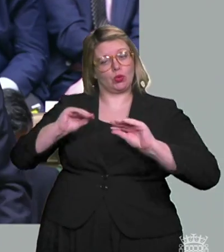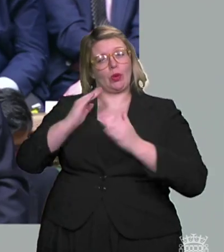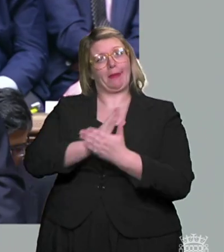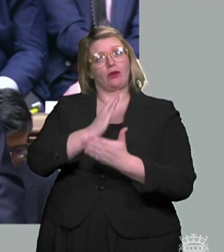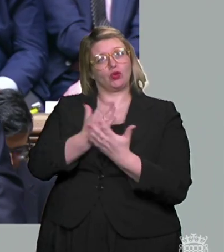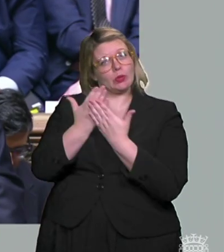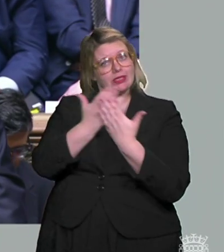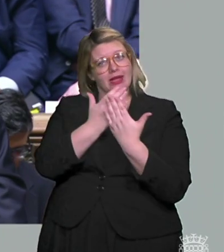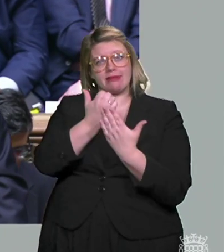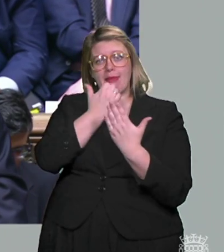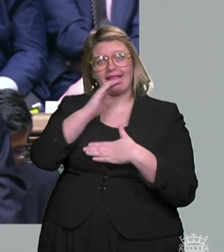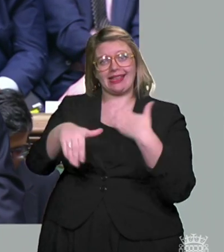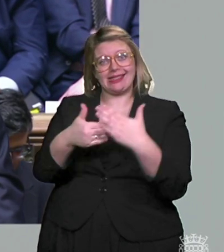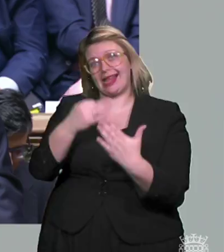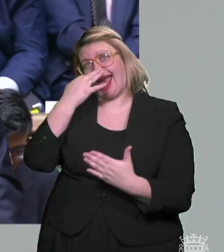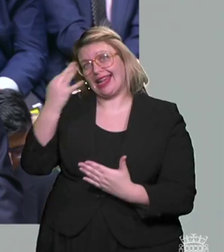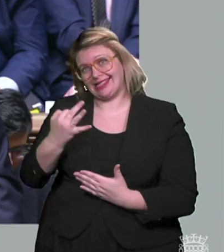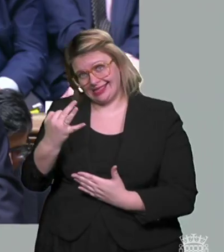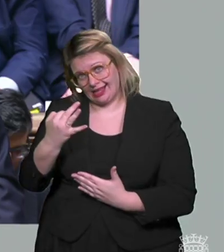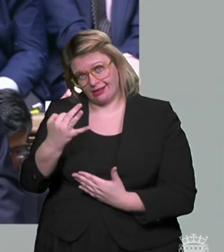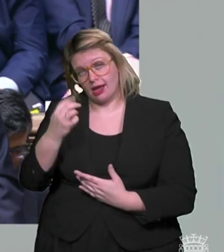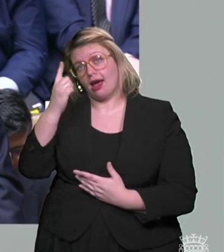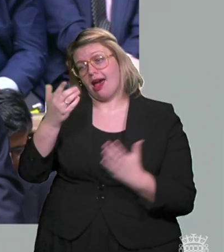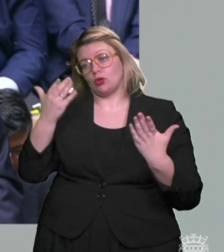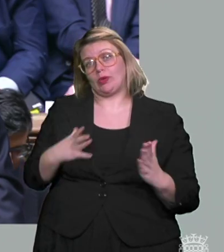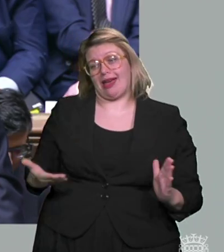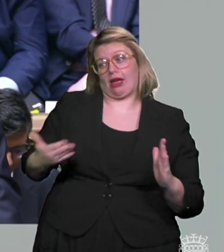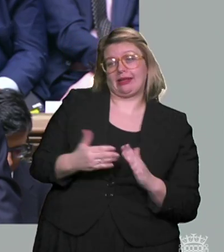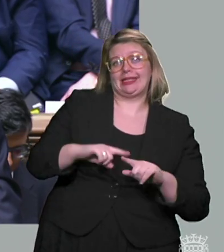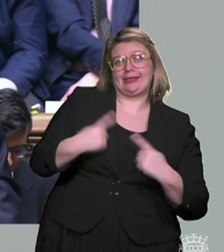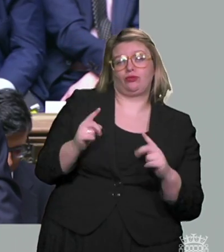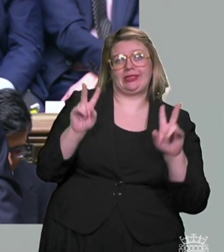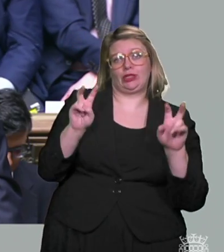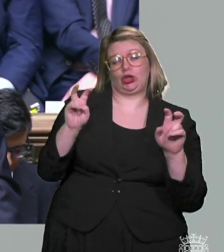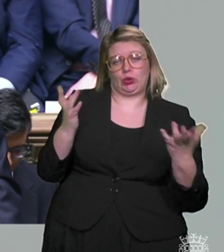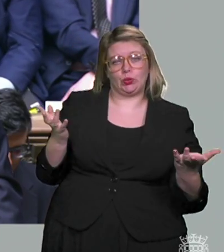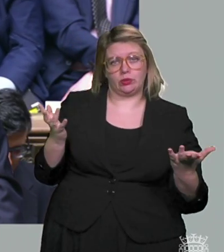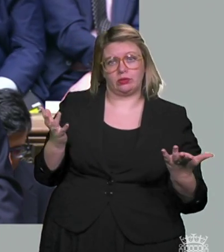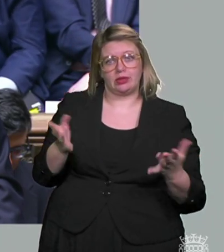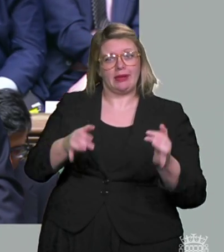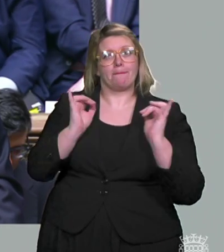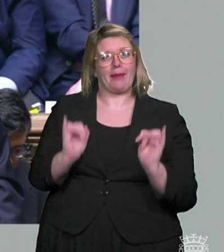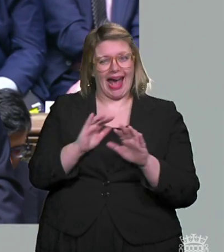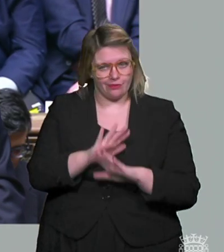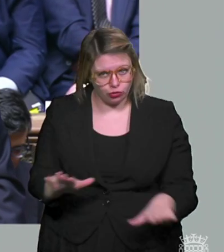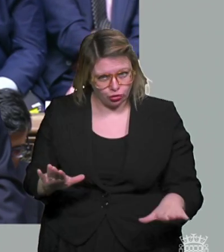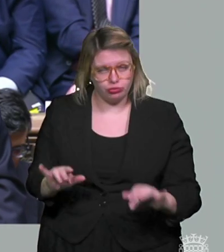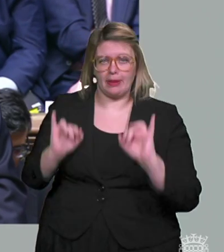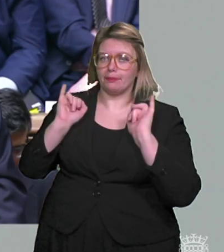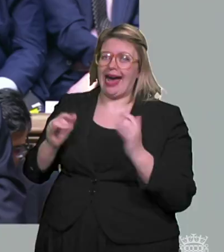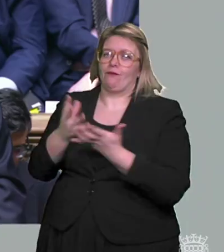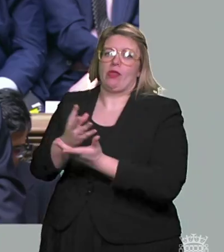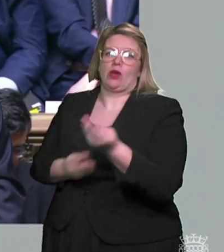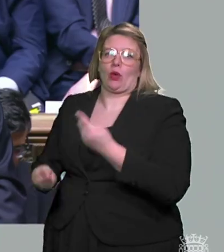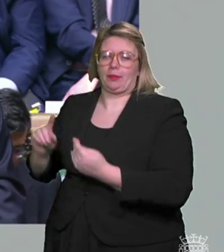But today I want to address an issue in our education system that is bad for children and damaging for the economy.